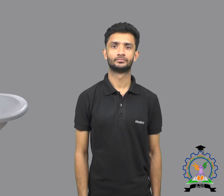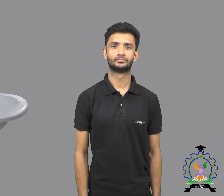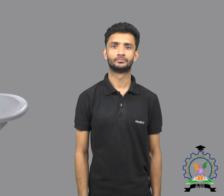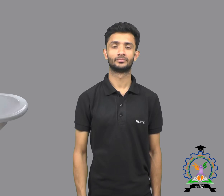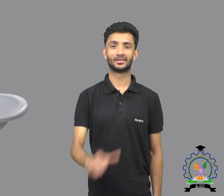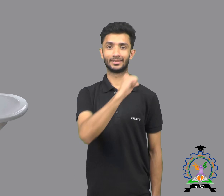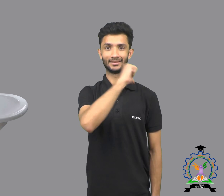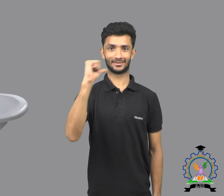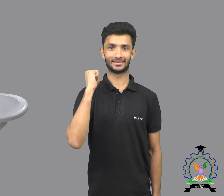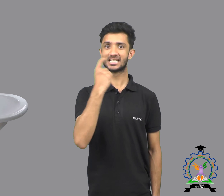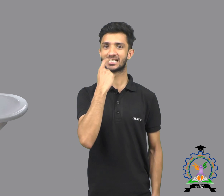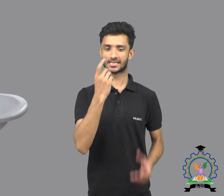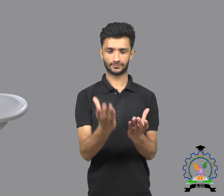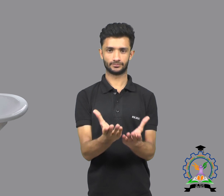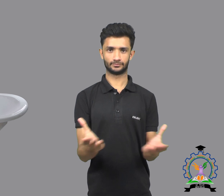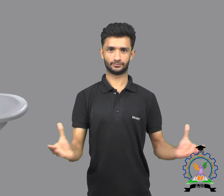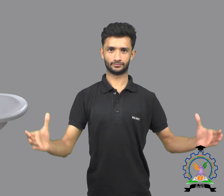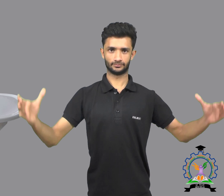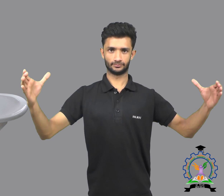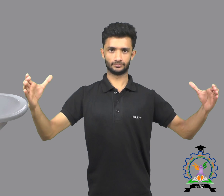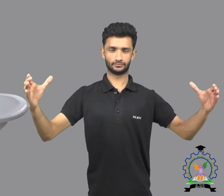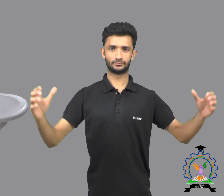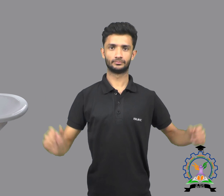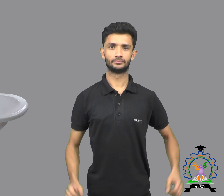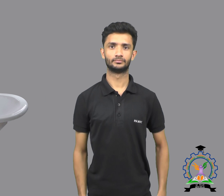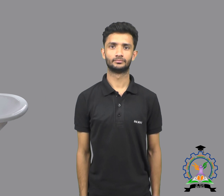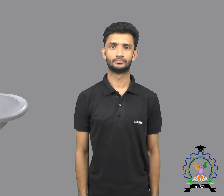Bath Tub